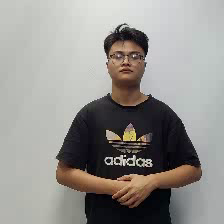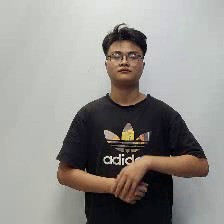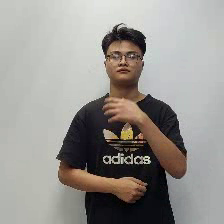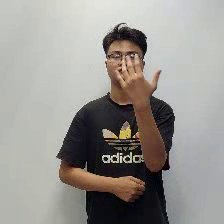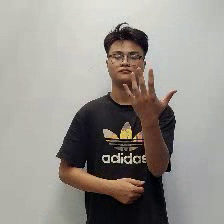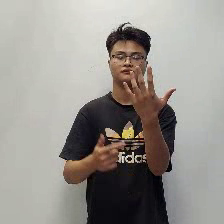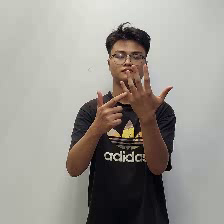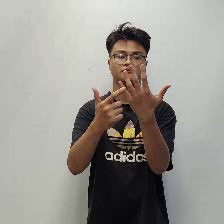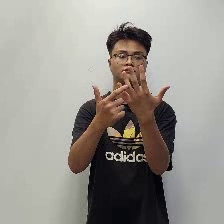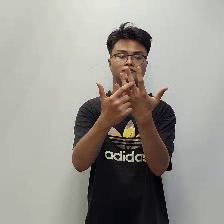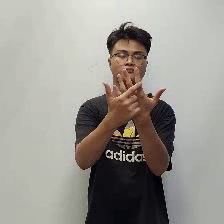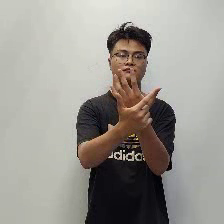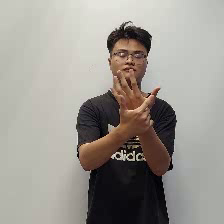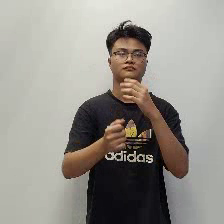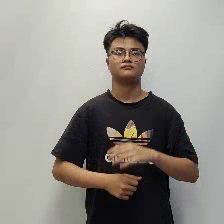Ngón tay